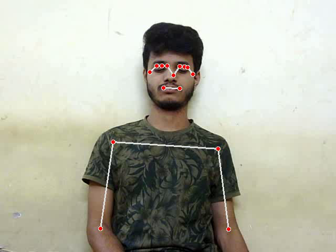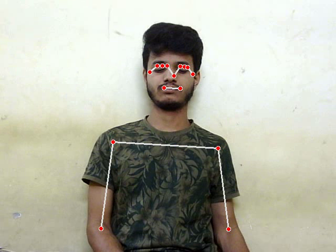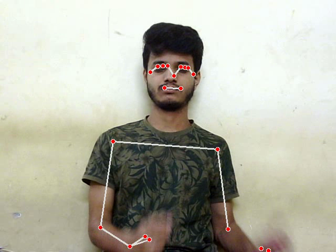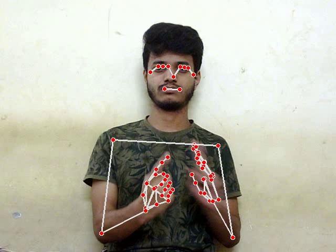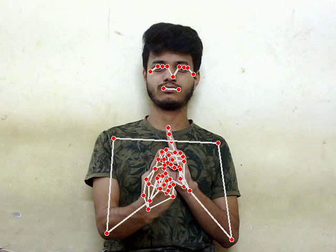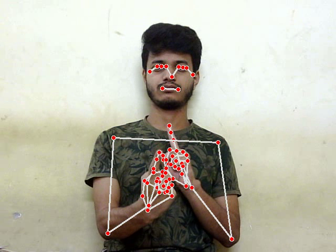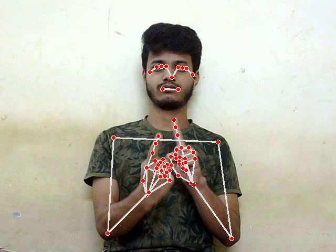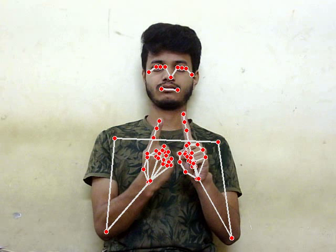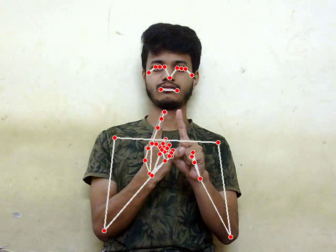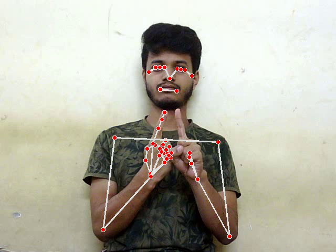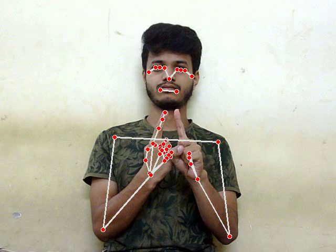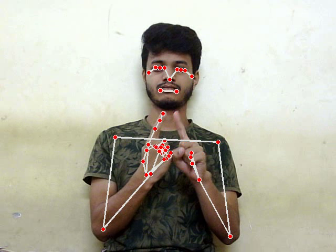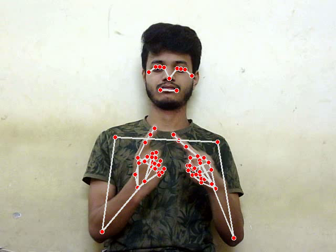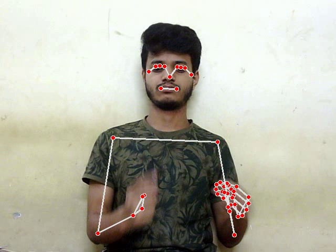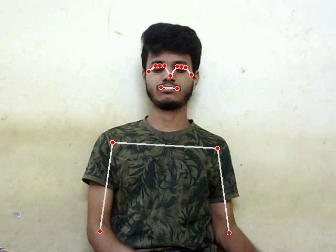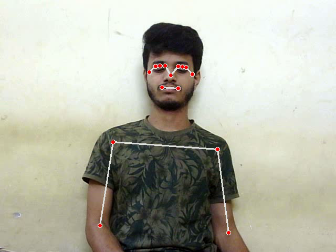meet